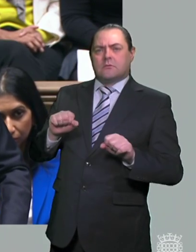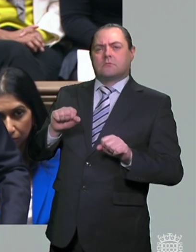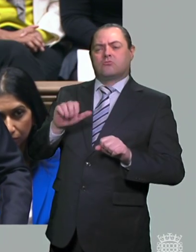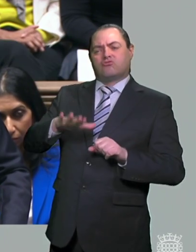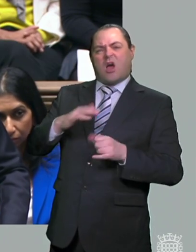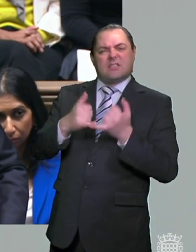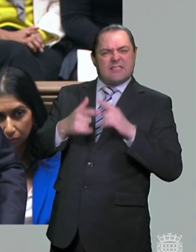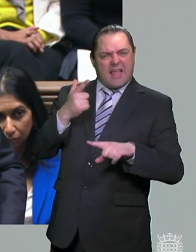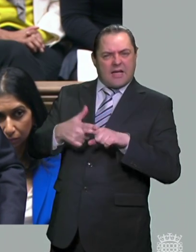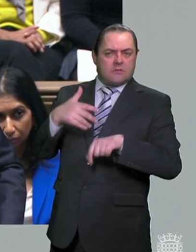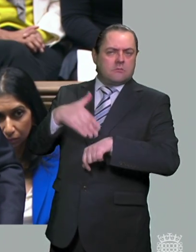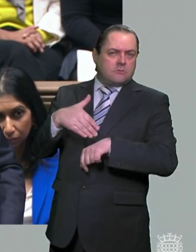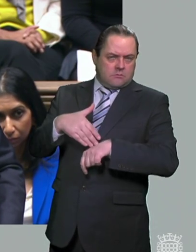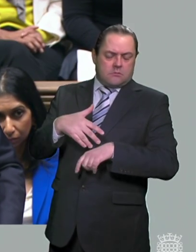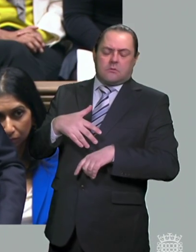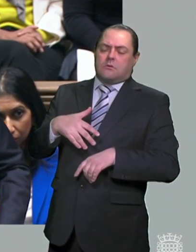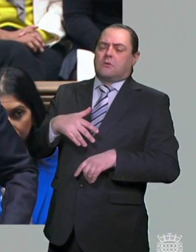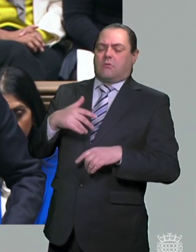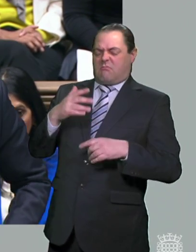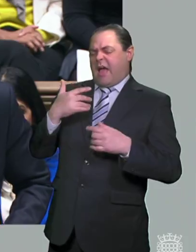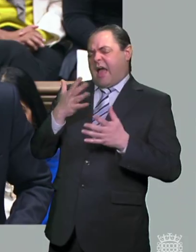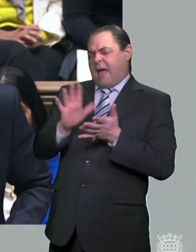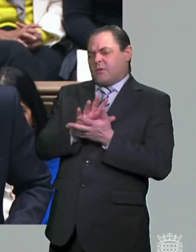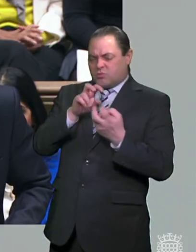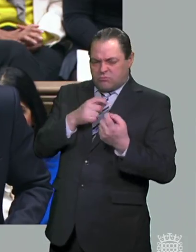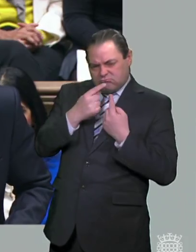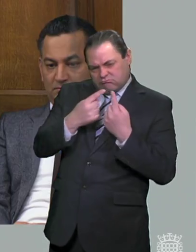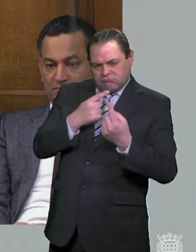I am happy to meet my right honourable Friend to discuss this issue further.